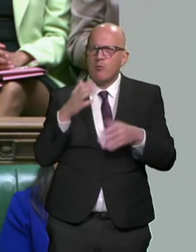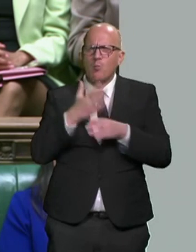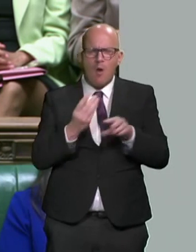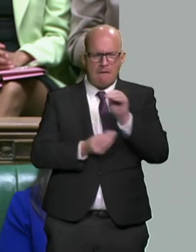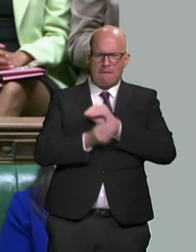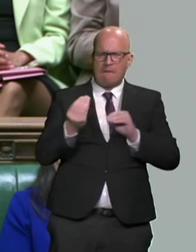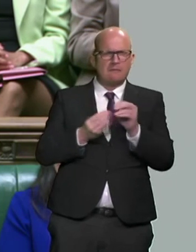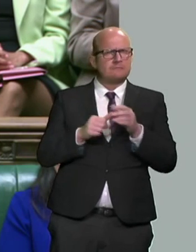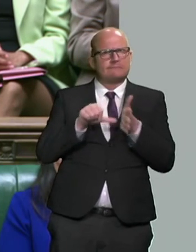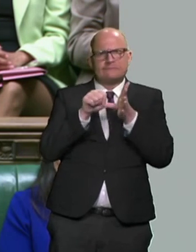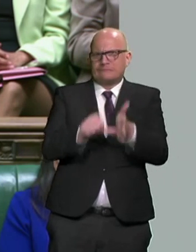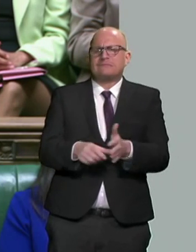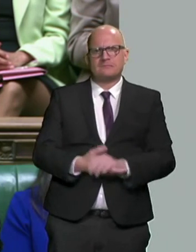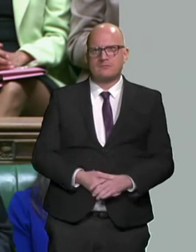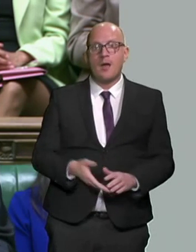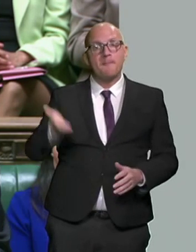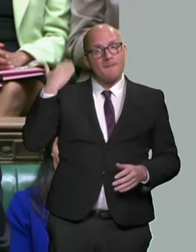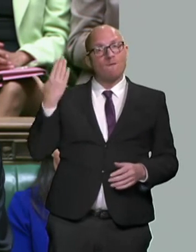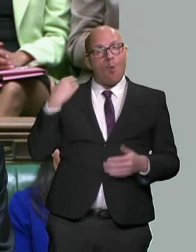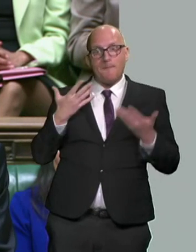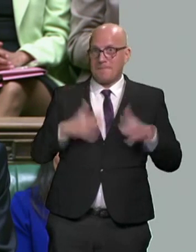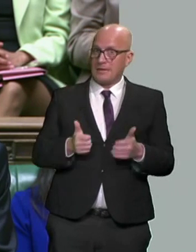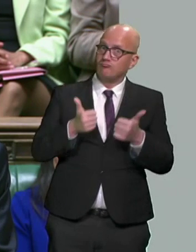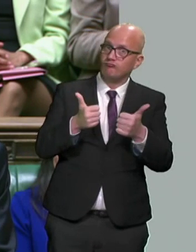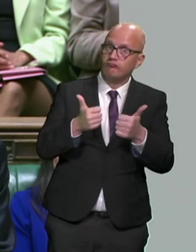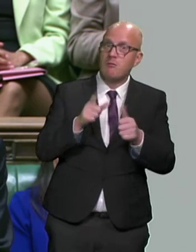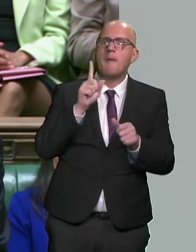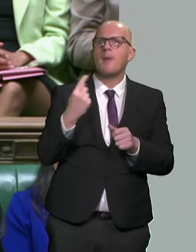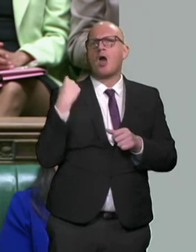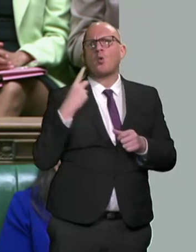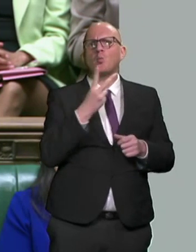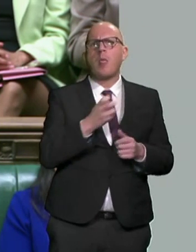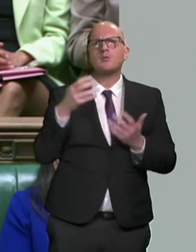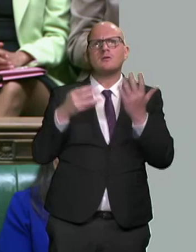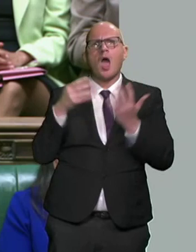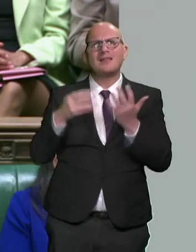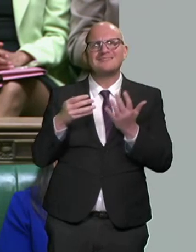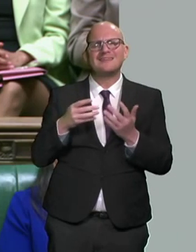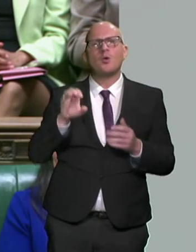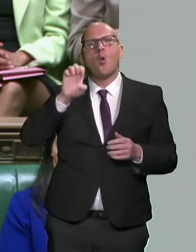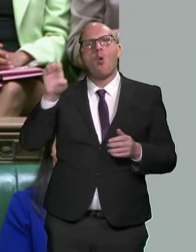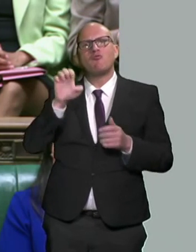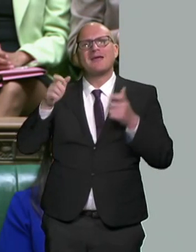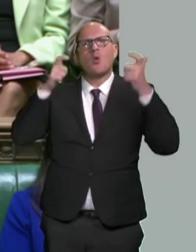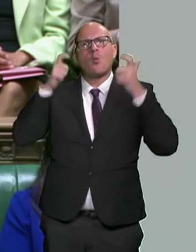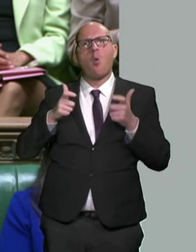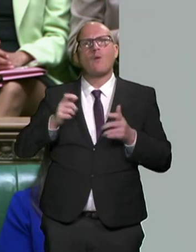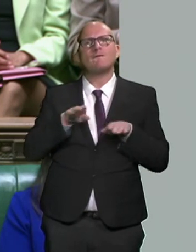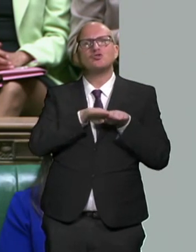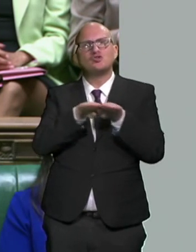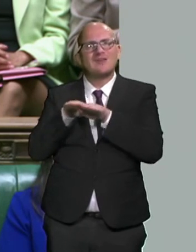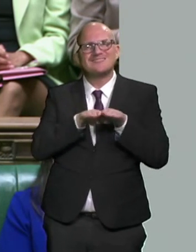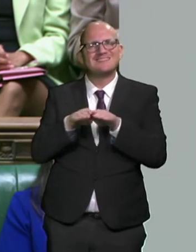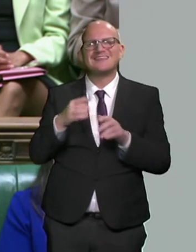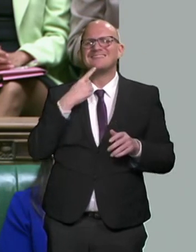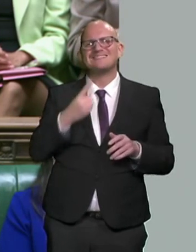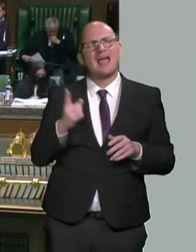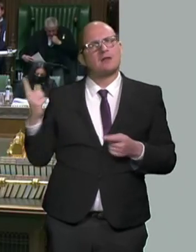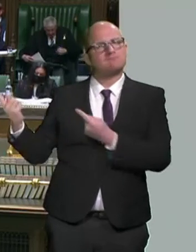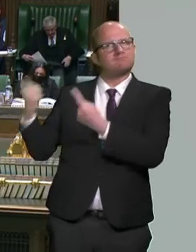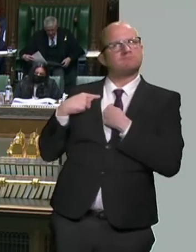The relief used to be more generous but from 2019 the European Court of Justice required us to restrict its eligibility.